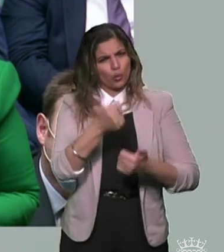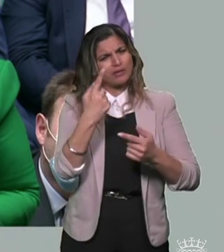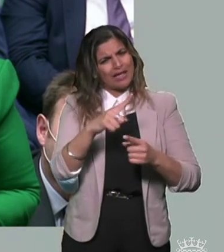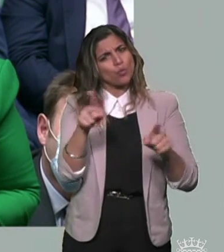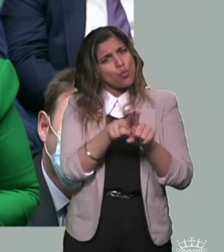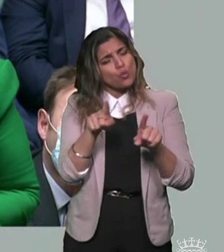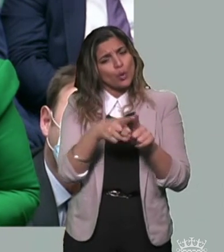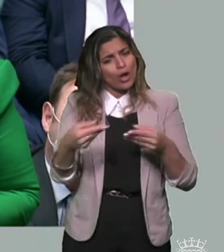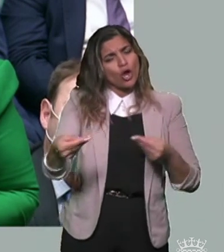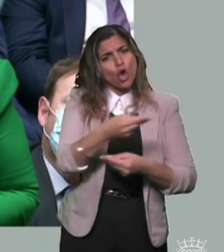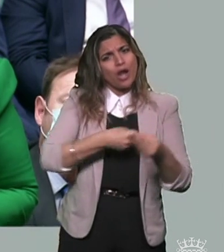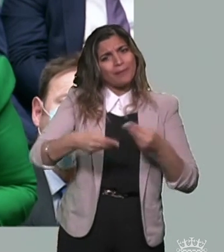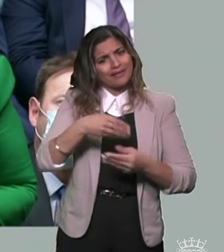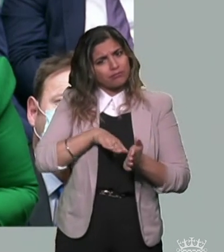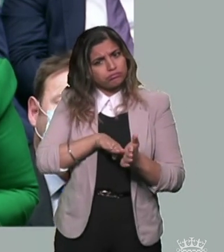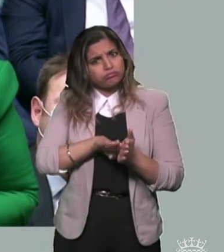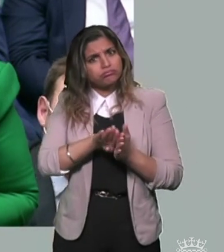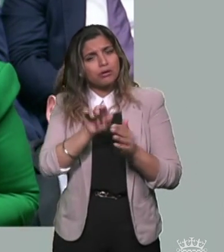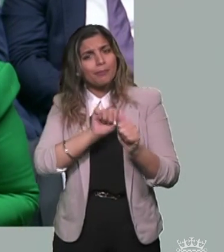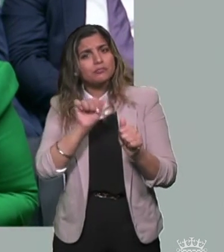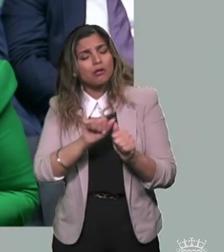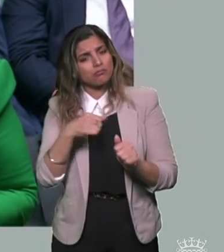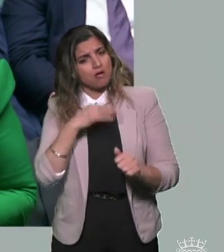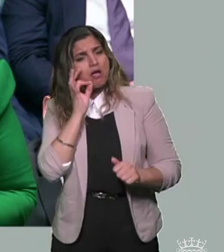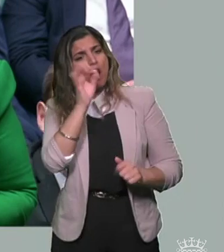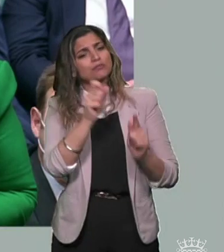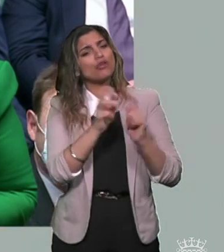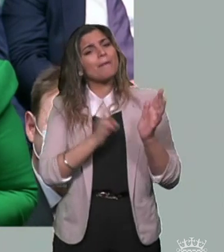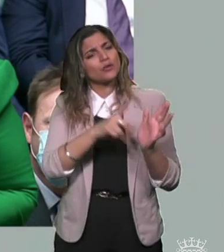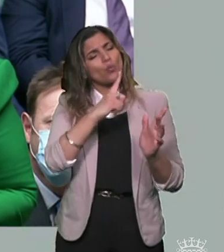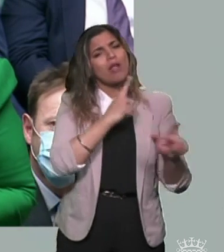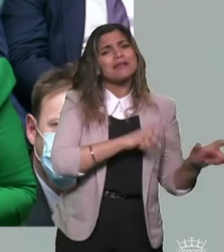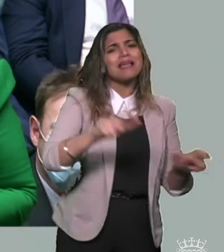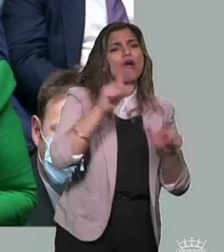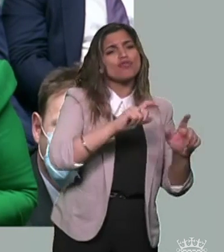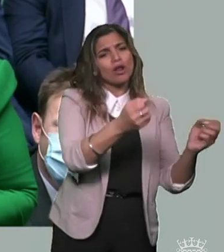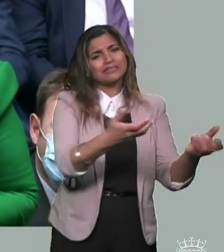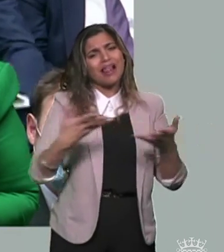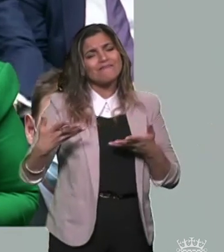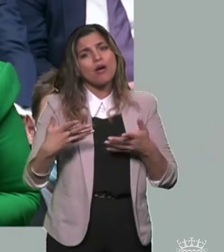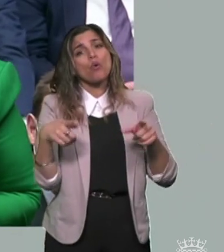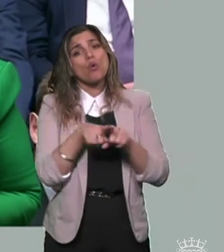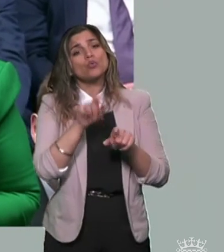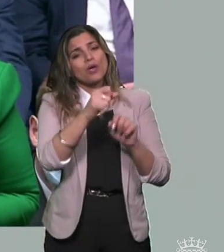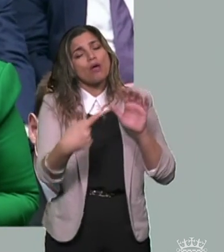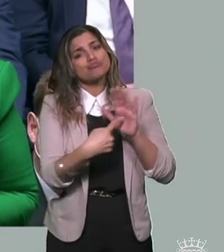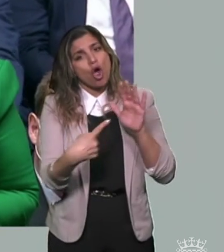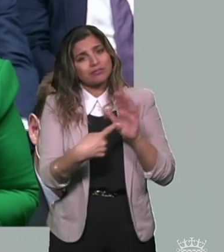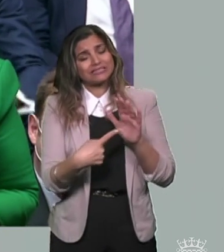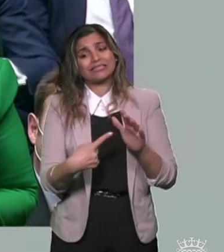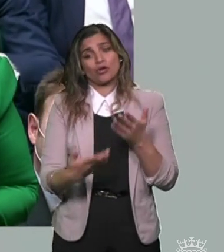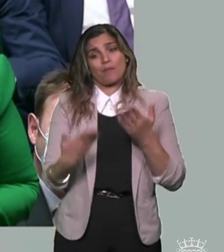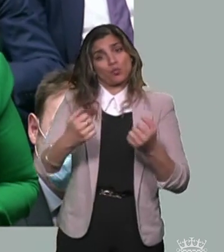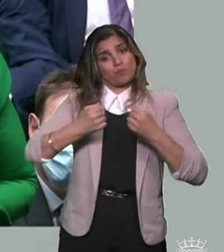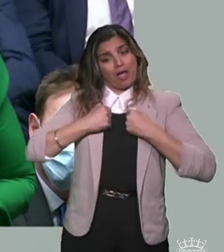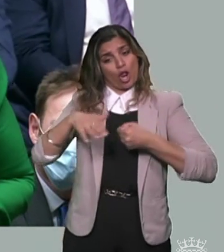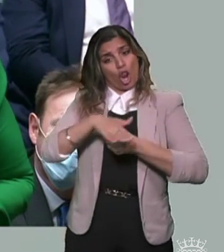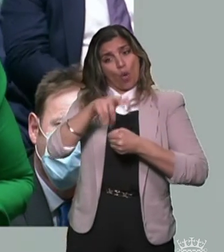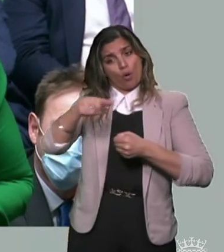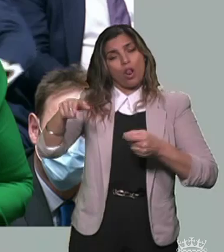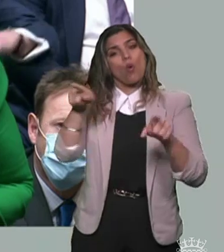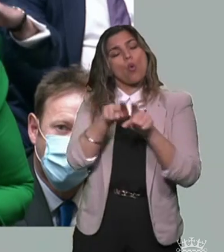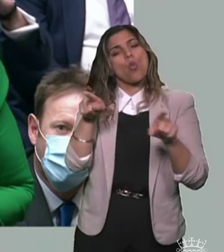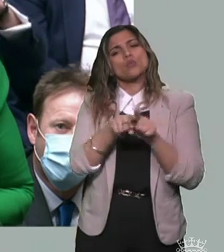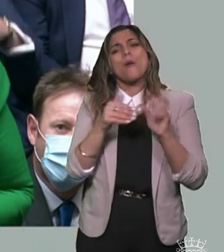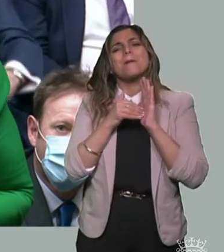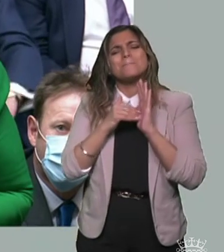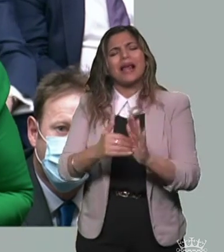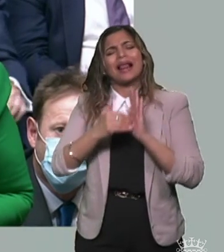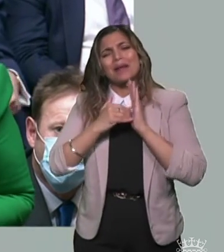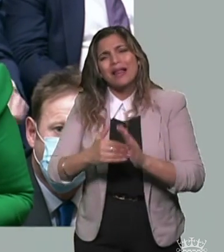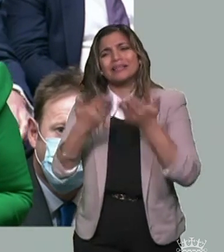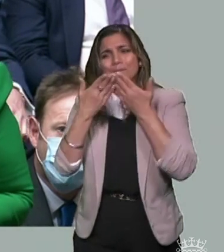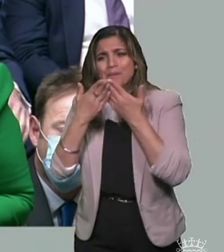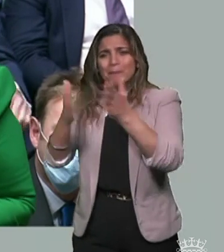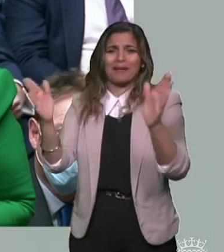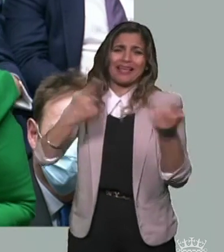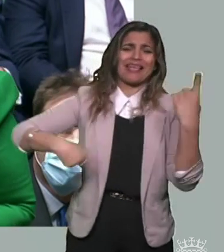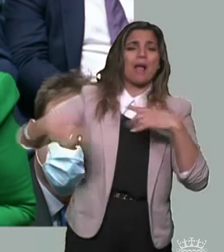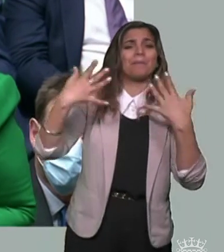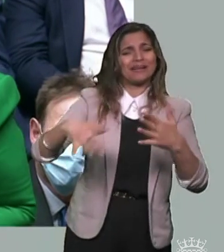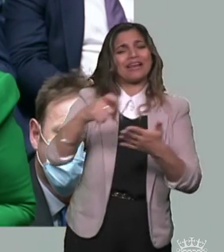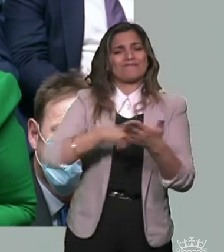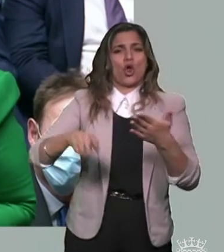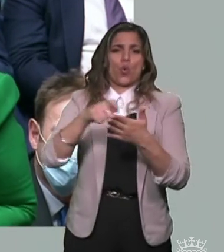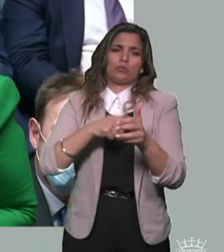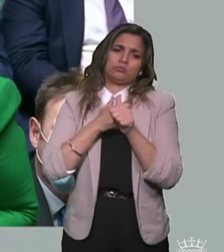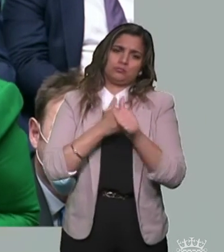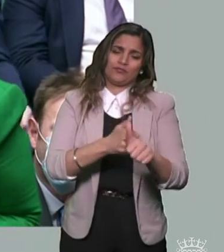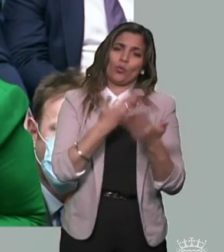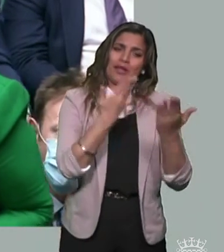Will my right honourable Friend the Prime Minister continue to deliver on the priorities of my constituents and the millions across the country who voted for him in 2019?